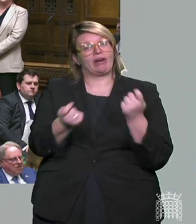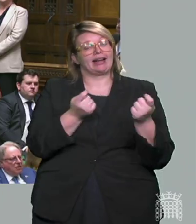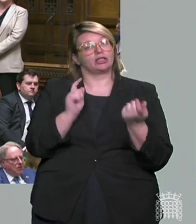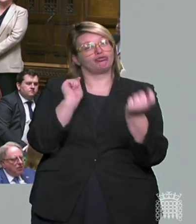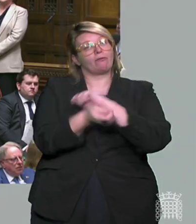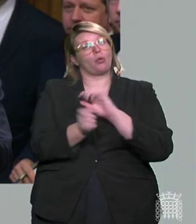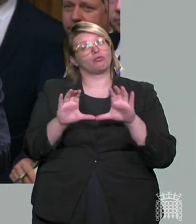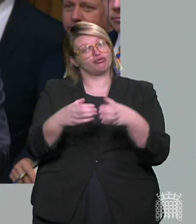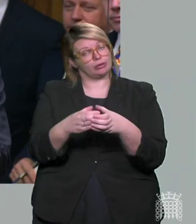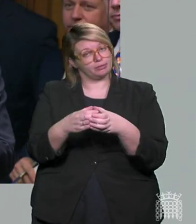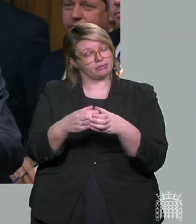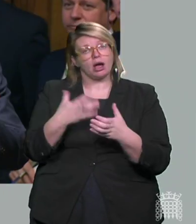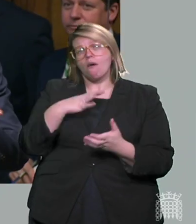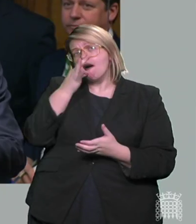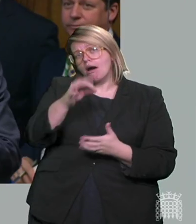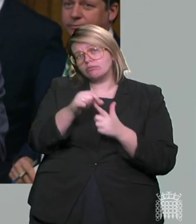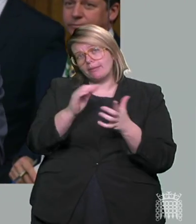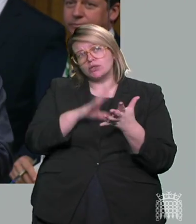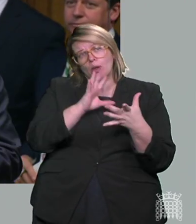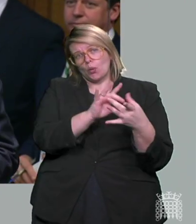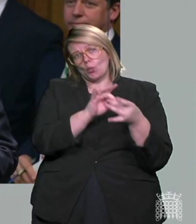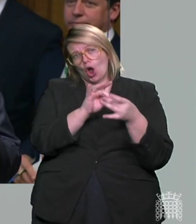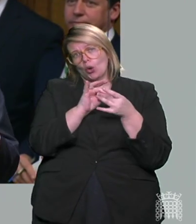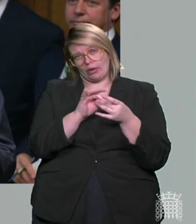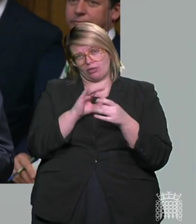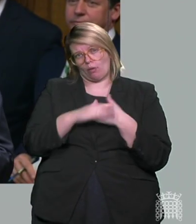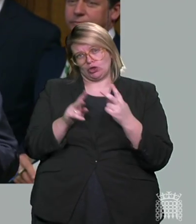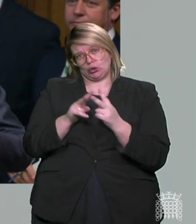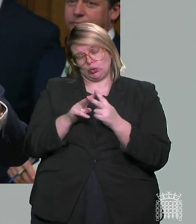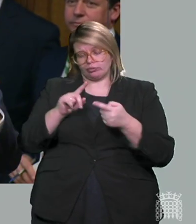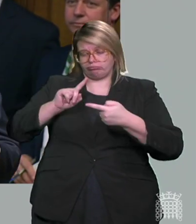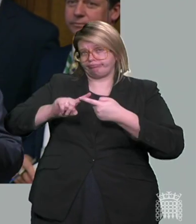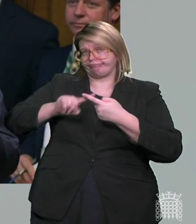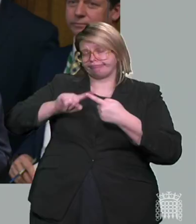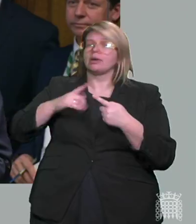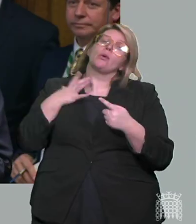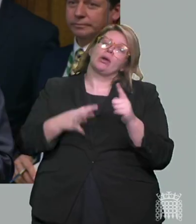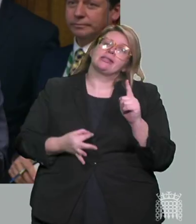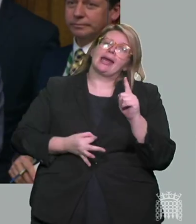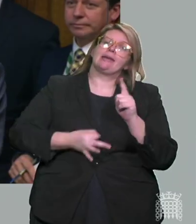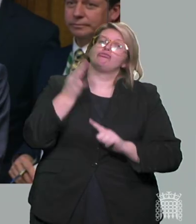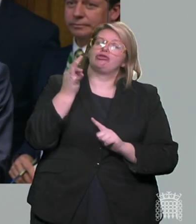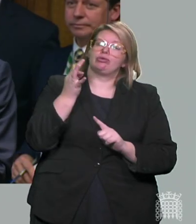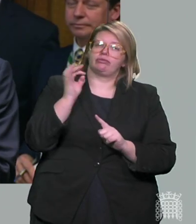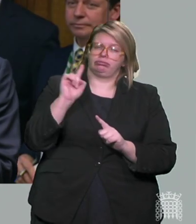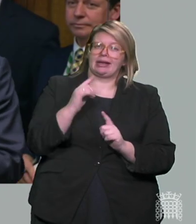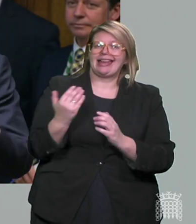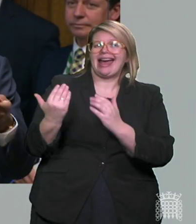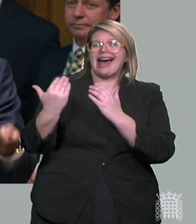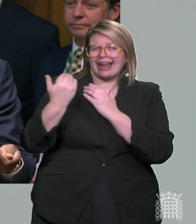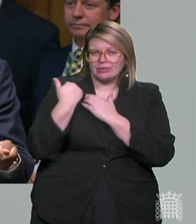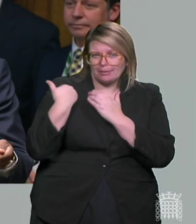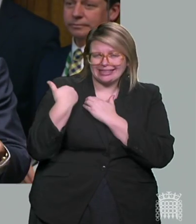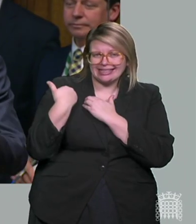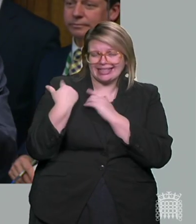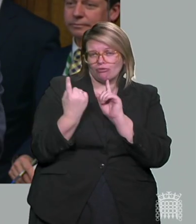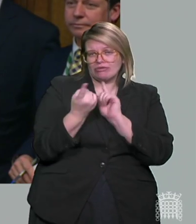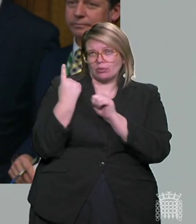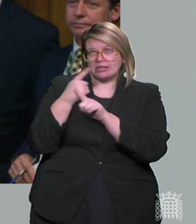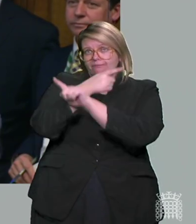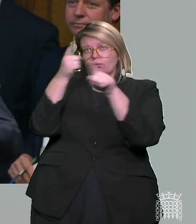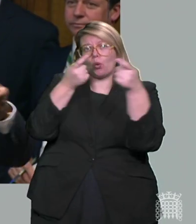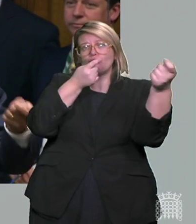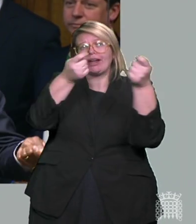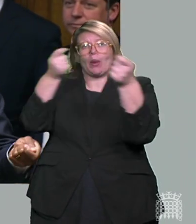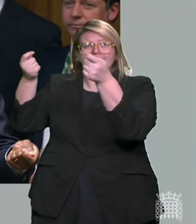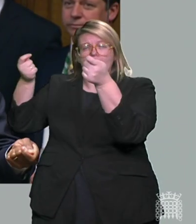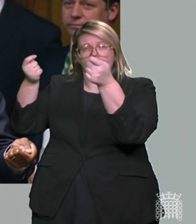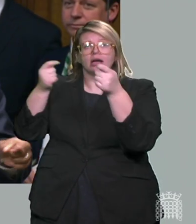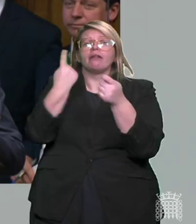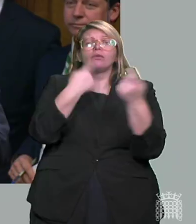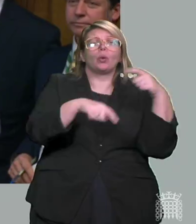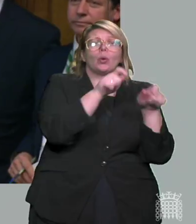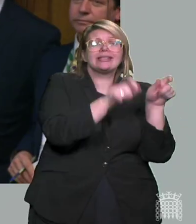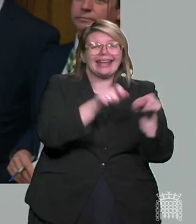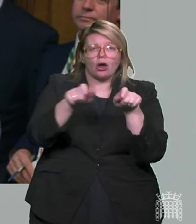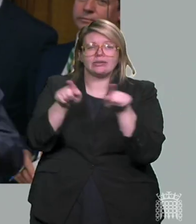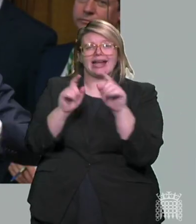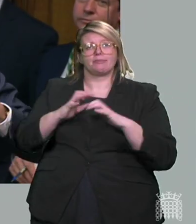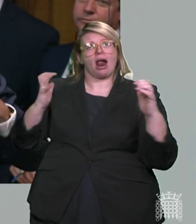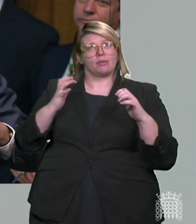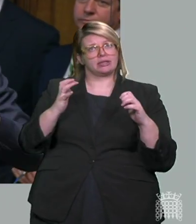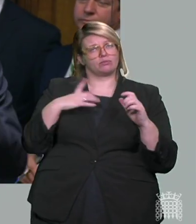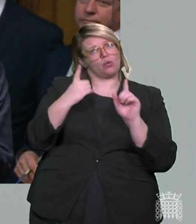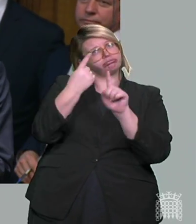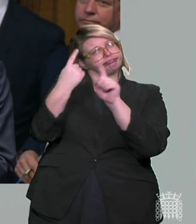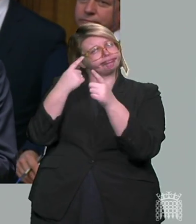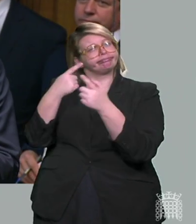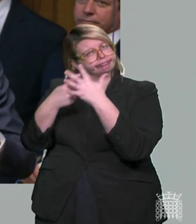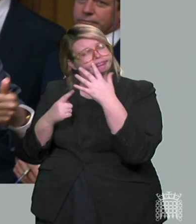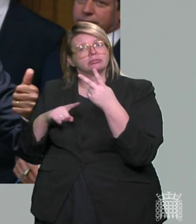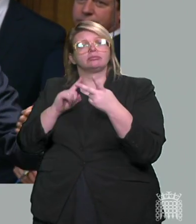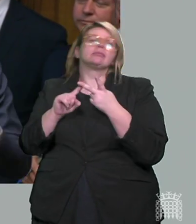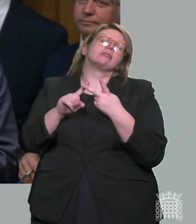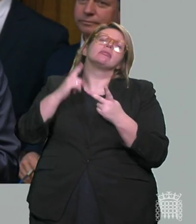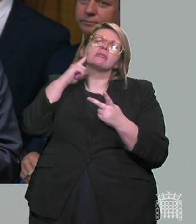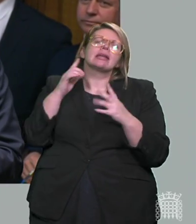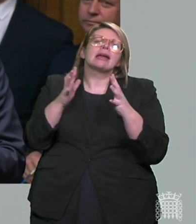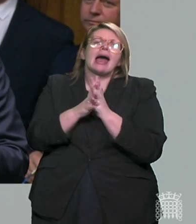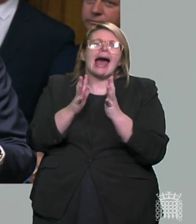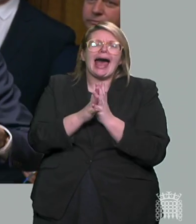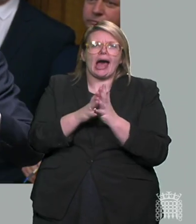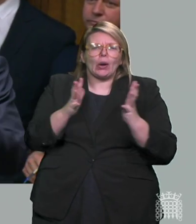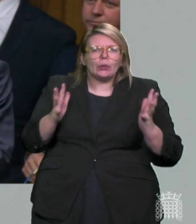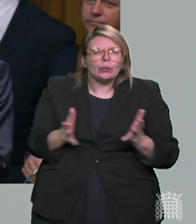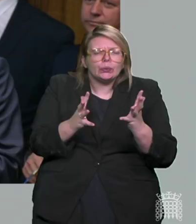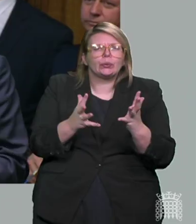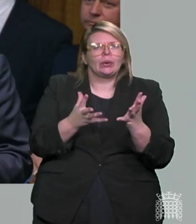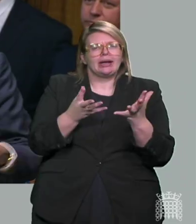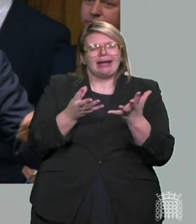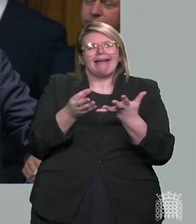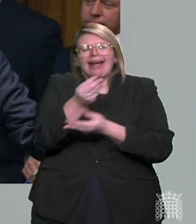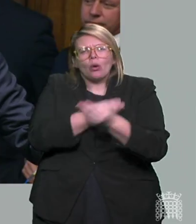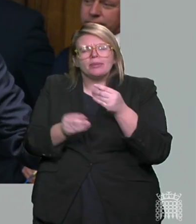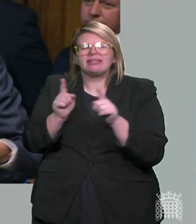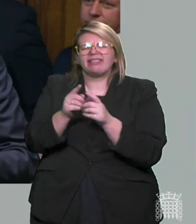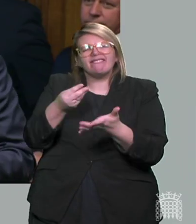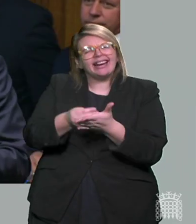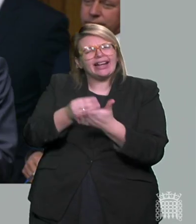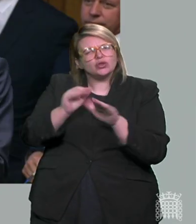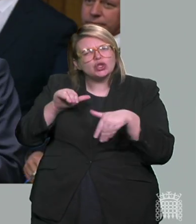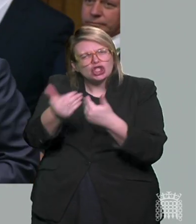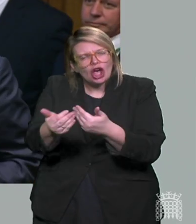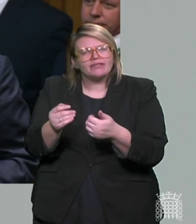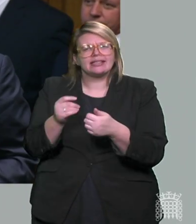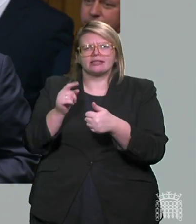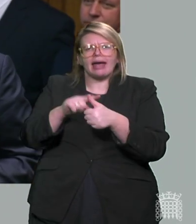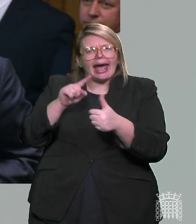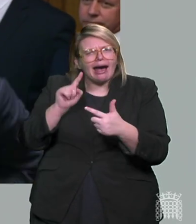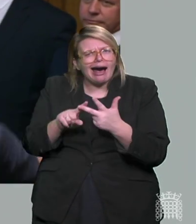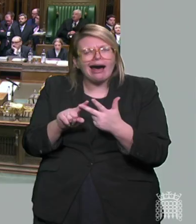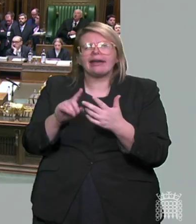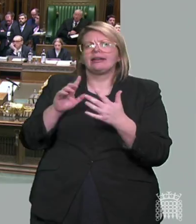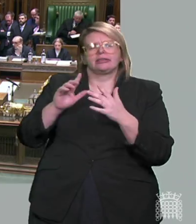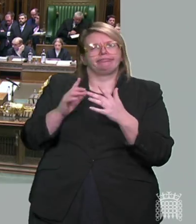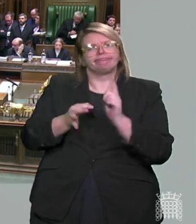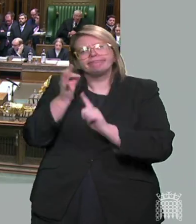Will he commit to working with our group on two specific areas: first, to improve the accountability and responsiveness of our regulators to stakeholders and Parliament; and secondly, to improve the economic potential in key growing areas of the economy, such as financial services, artificial intelligence and advanced manufacturing?